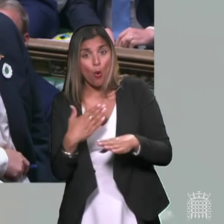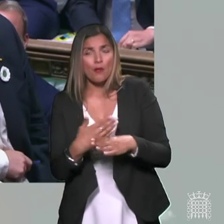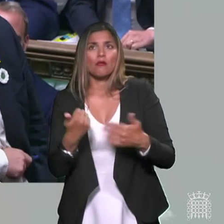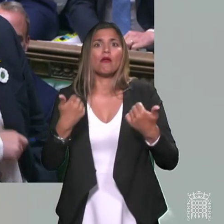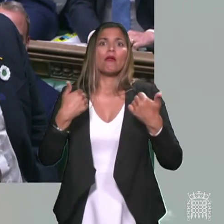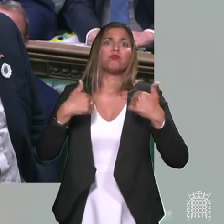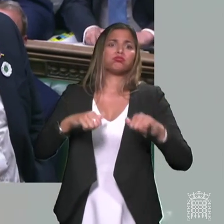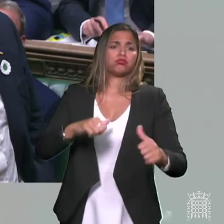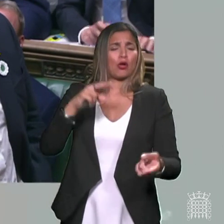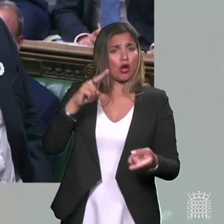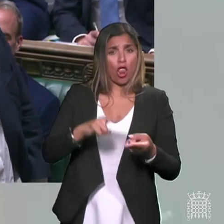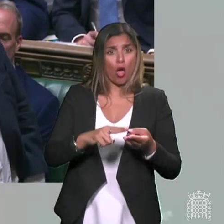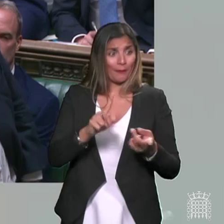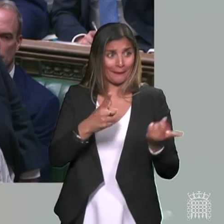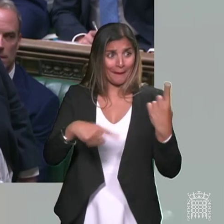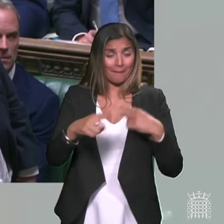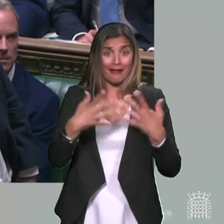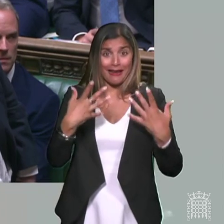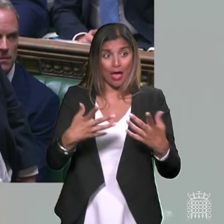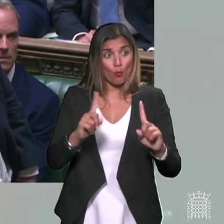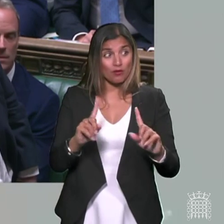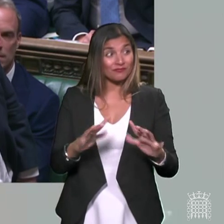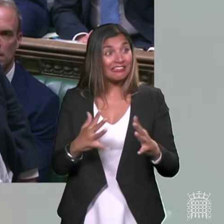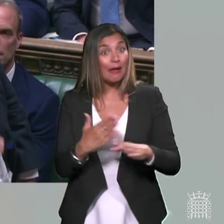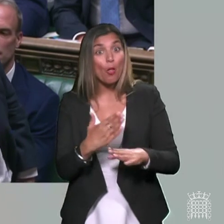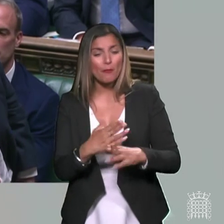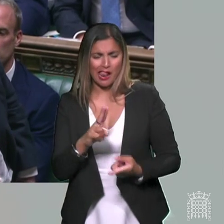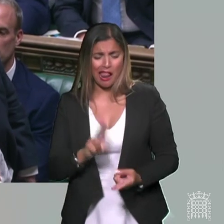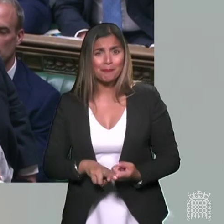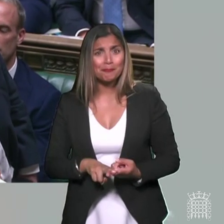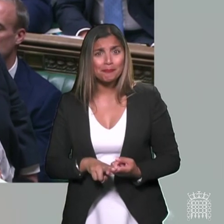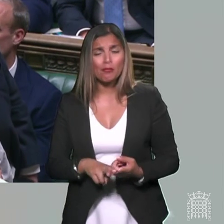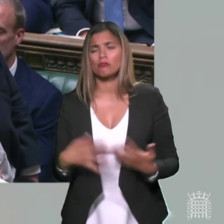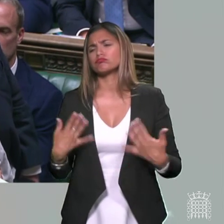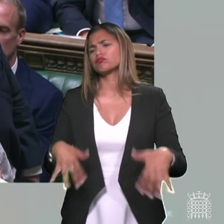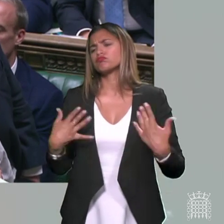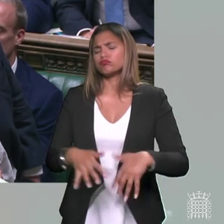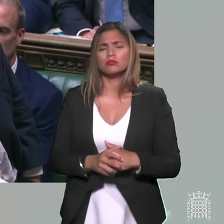That is what counts. The Opposition are very happy to see people languish on benefits.